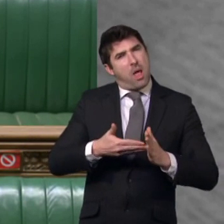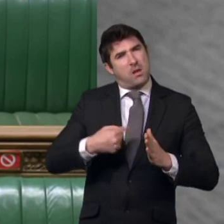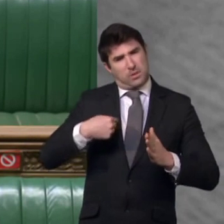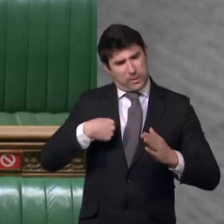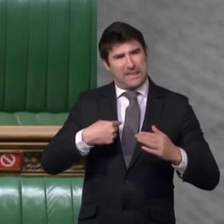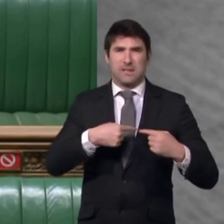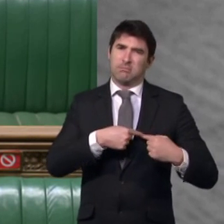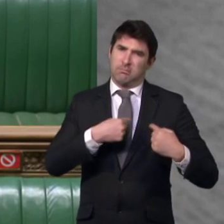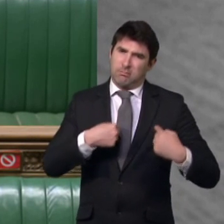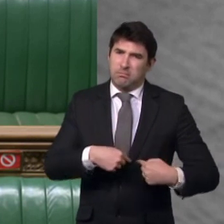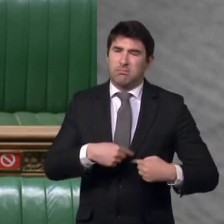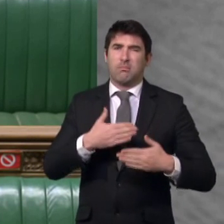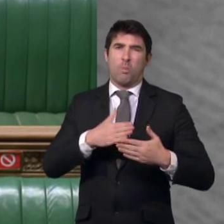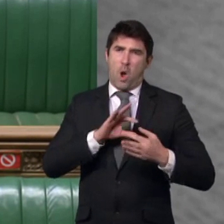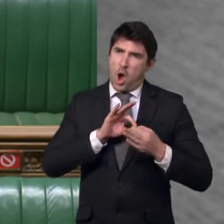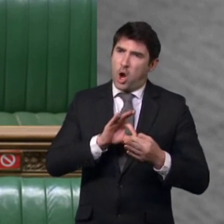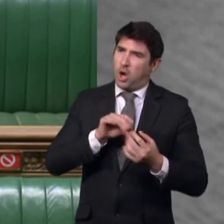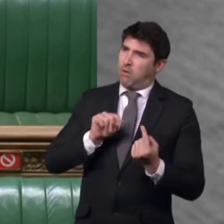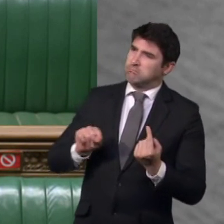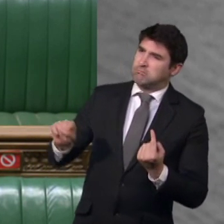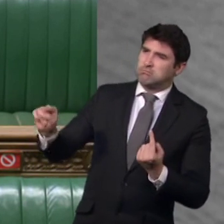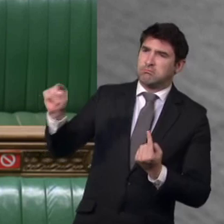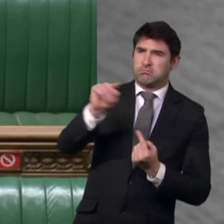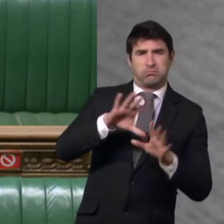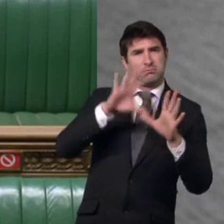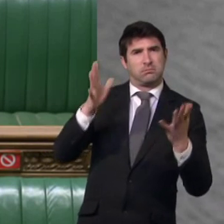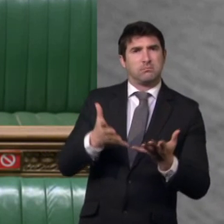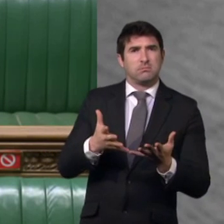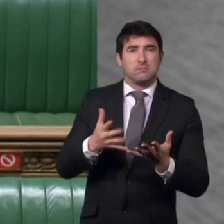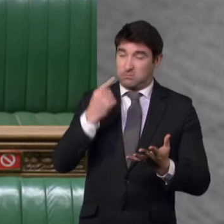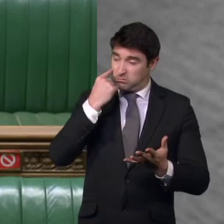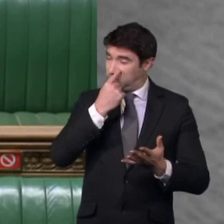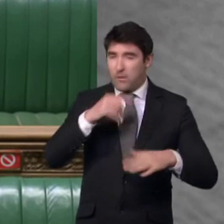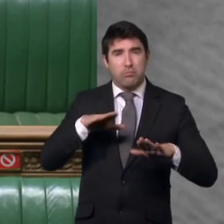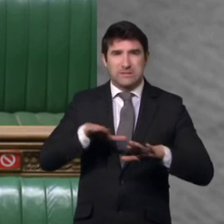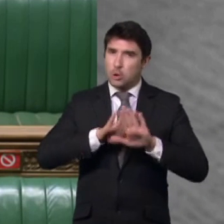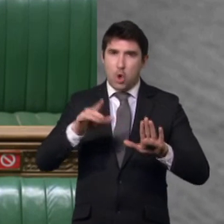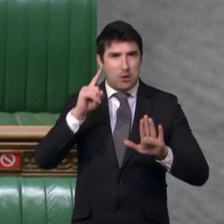We are at our best when we collaborate with people from around the whole world, and this is another example.